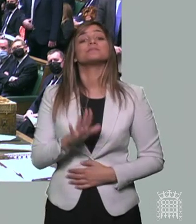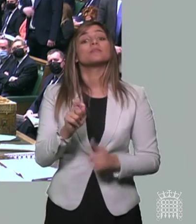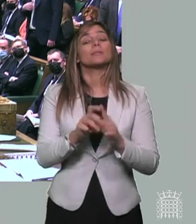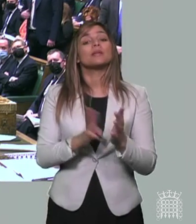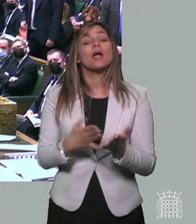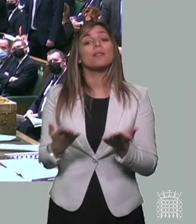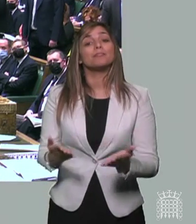Withdraw!